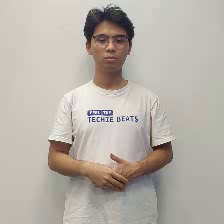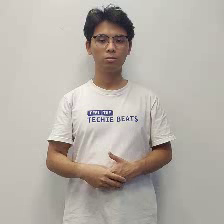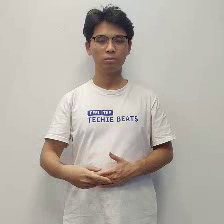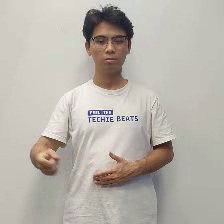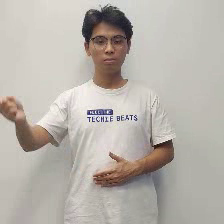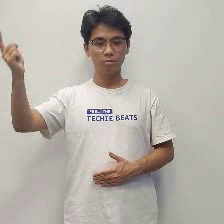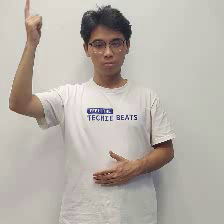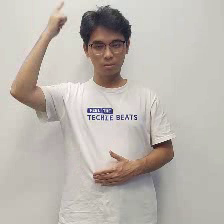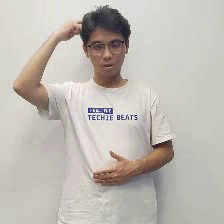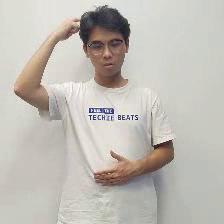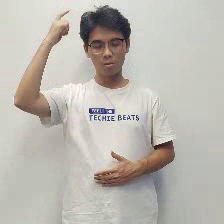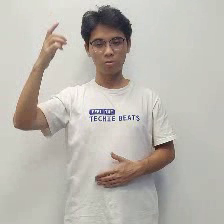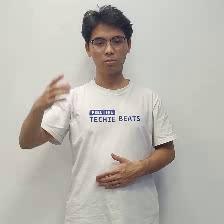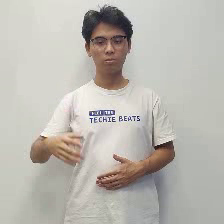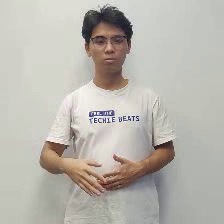Đầu